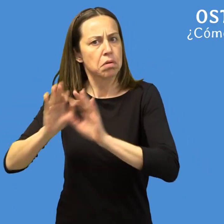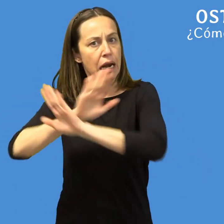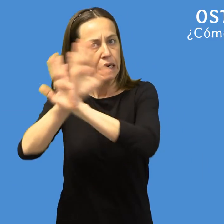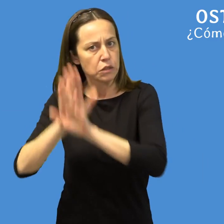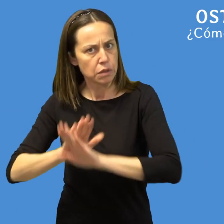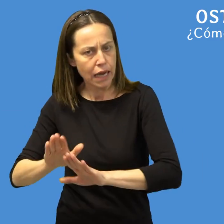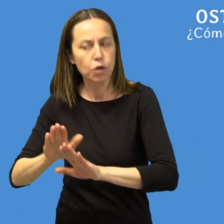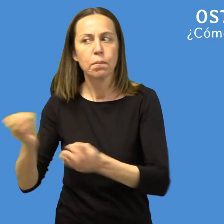resultado